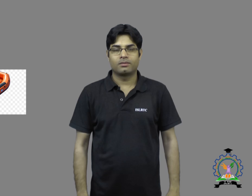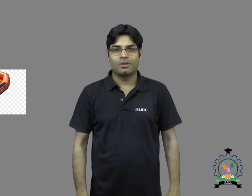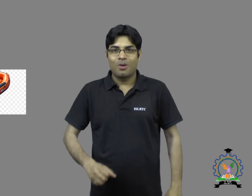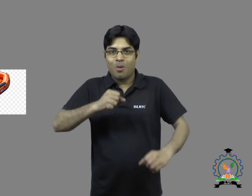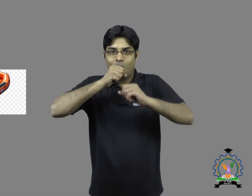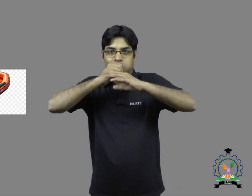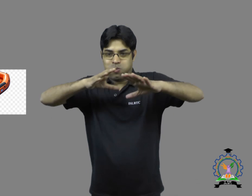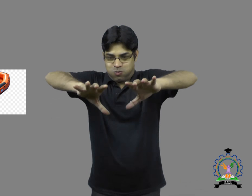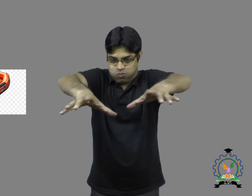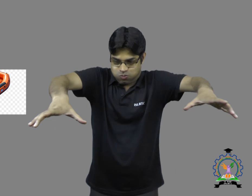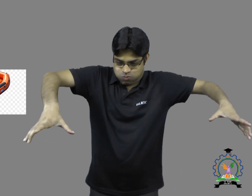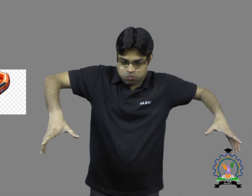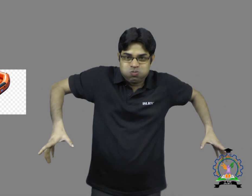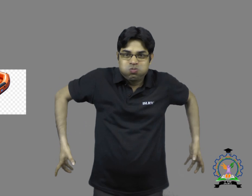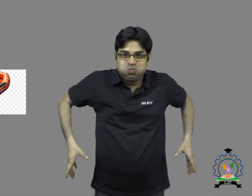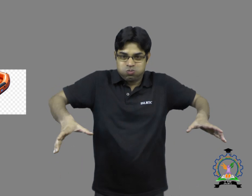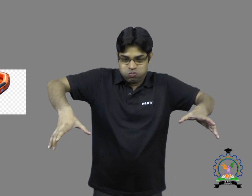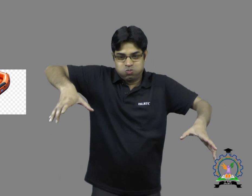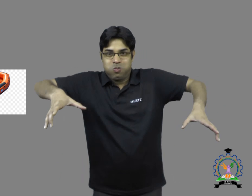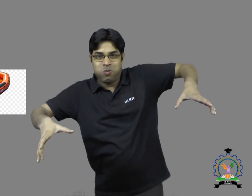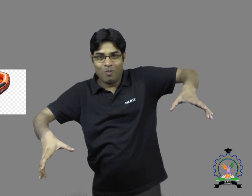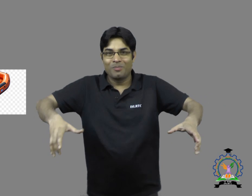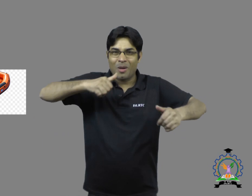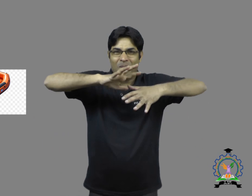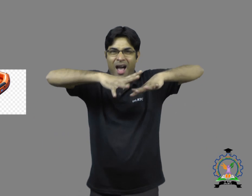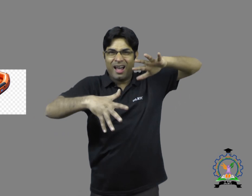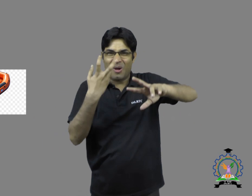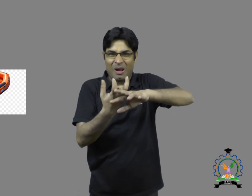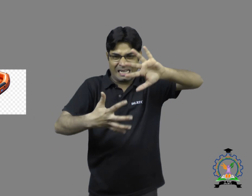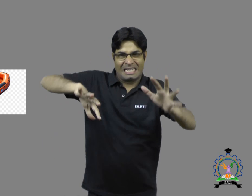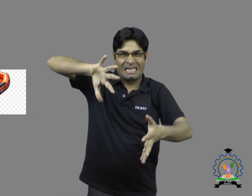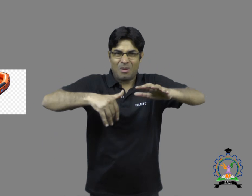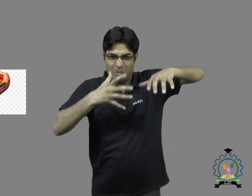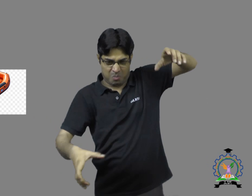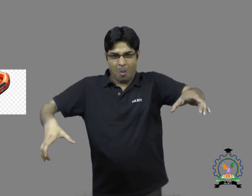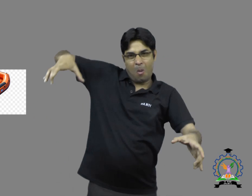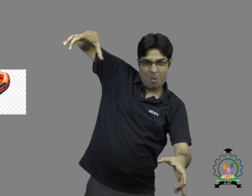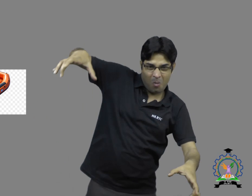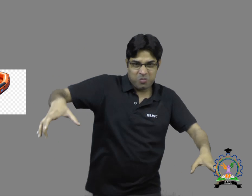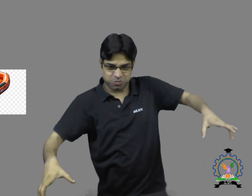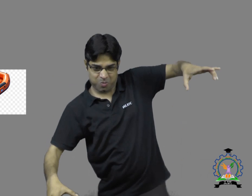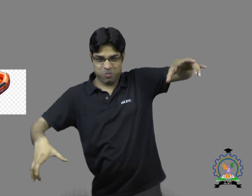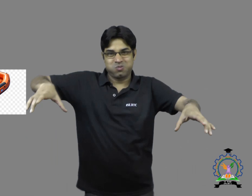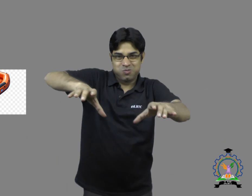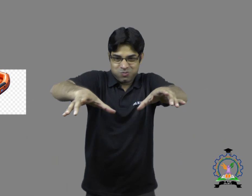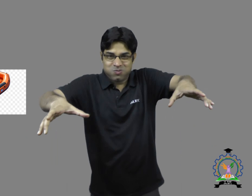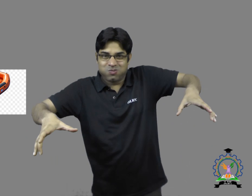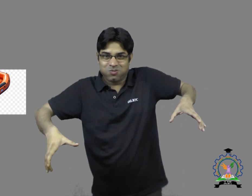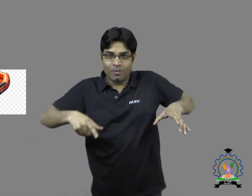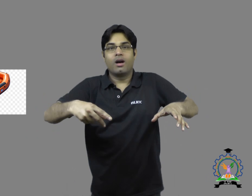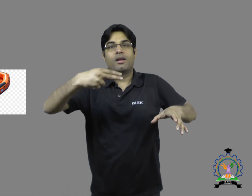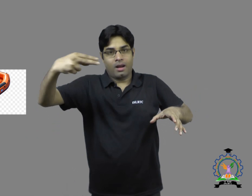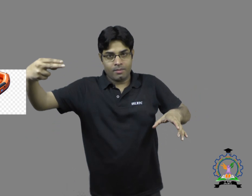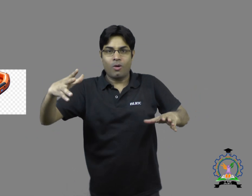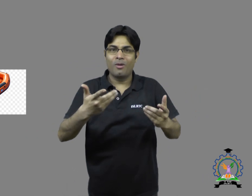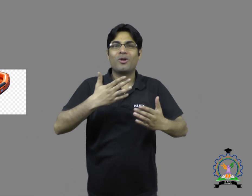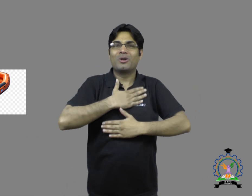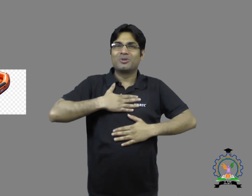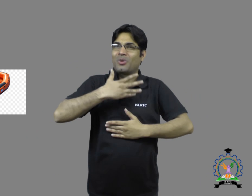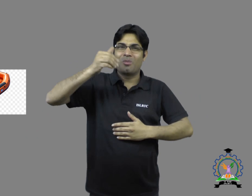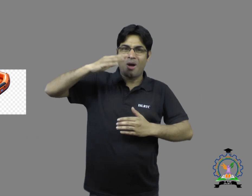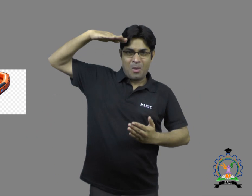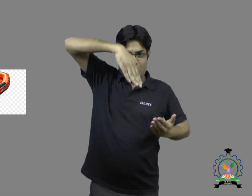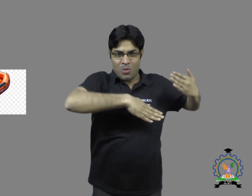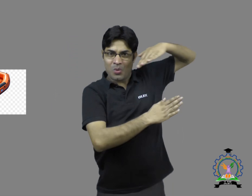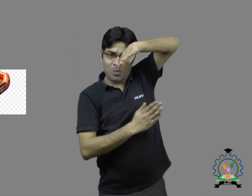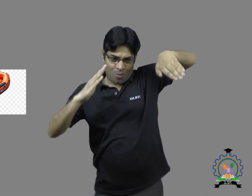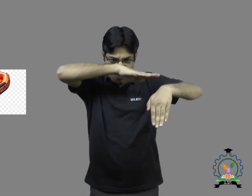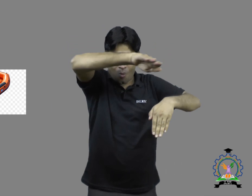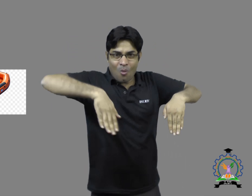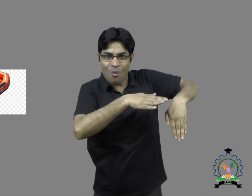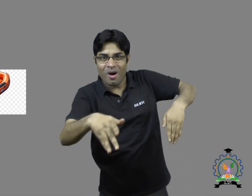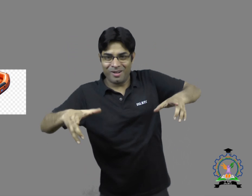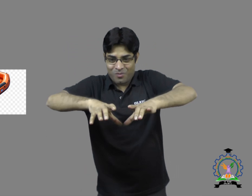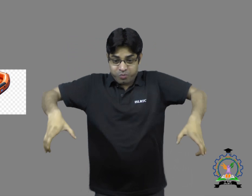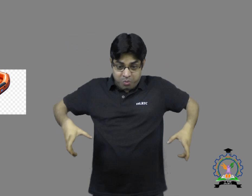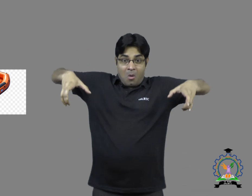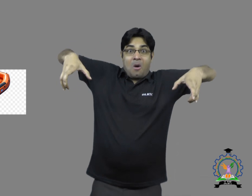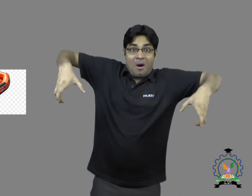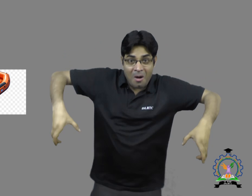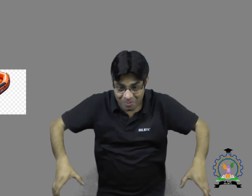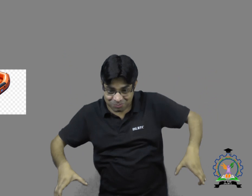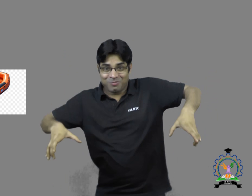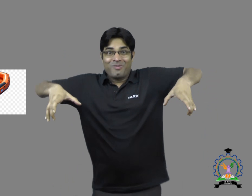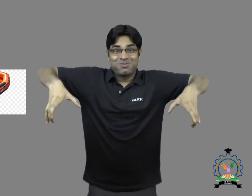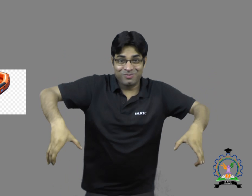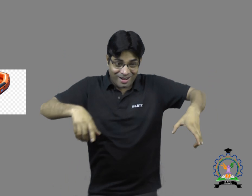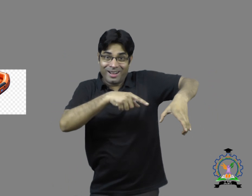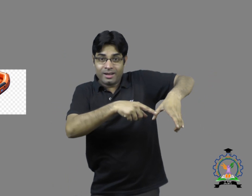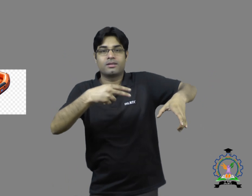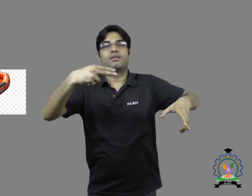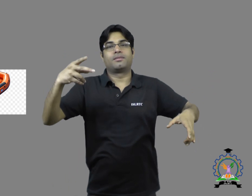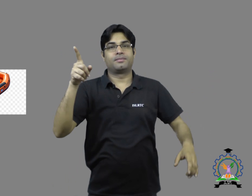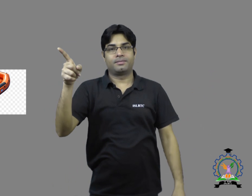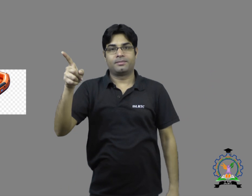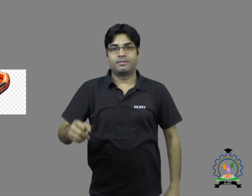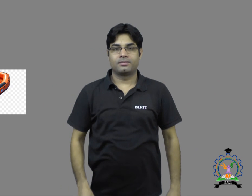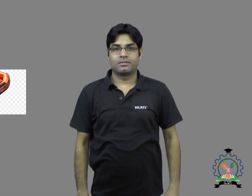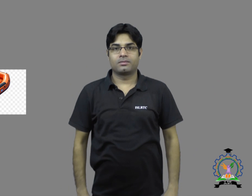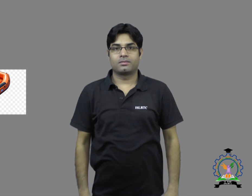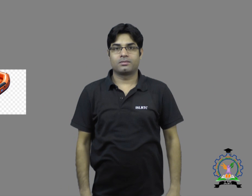Raft